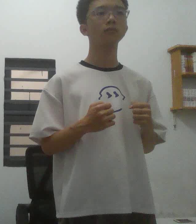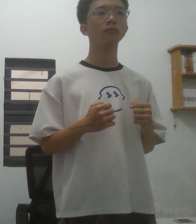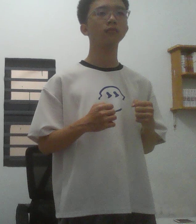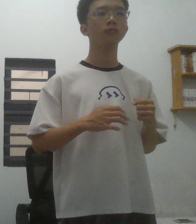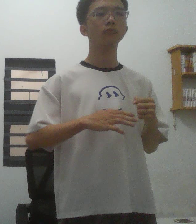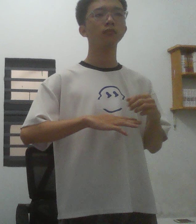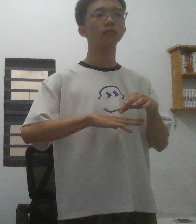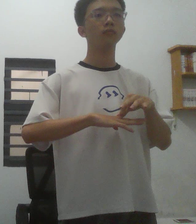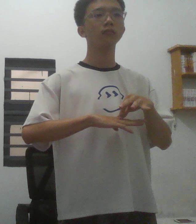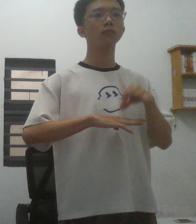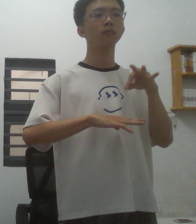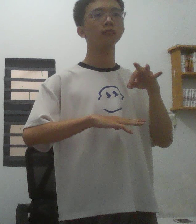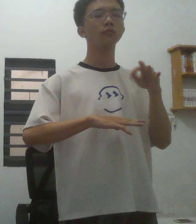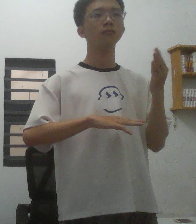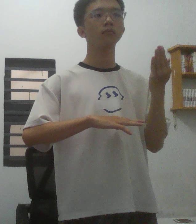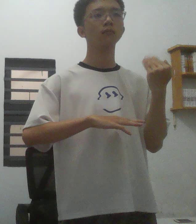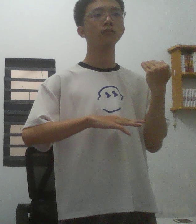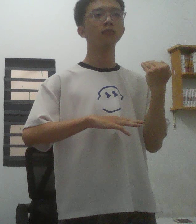tuan truoc